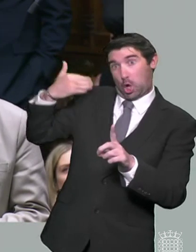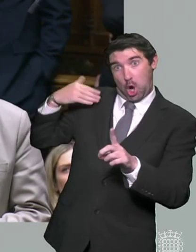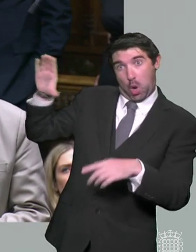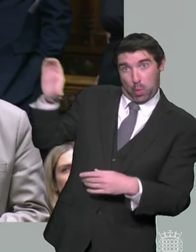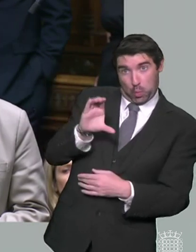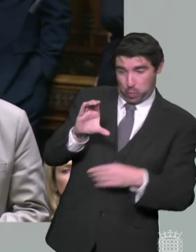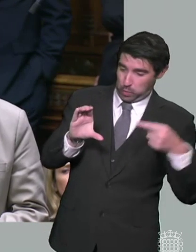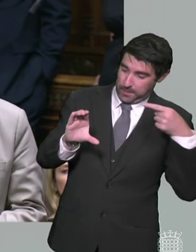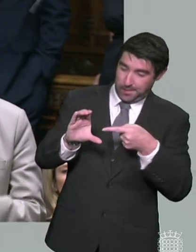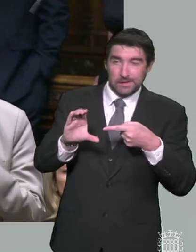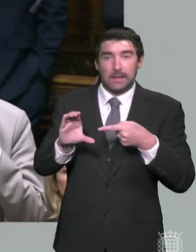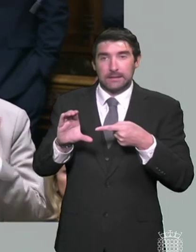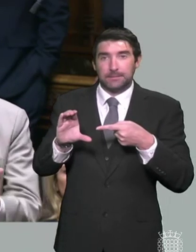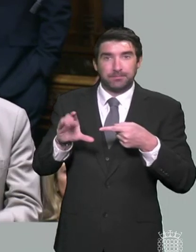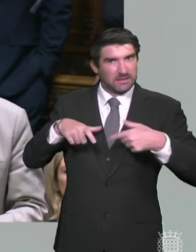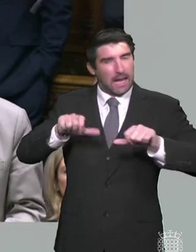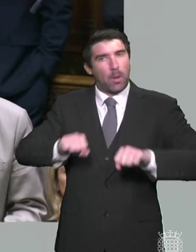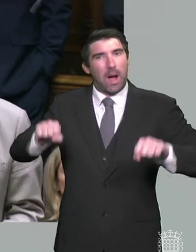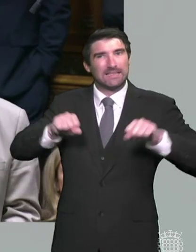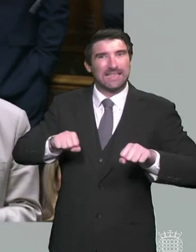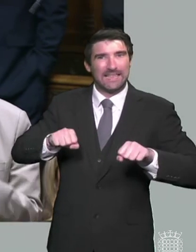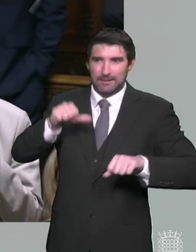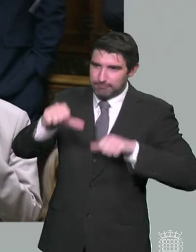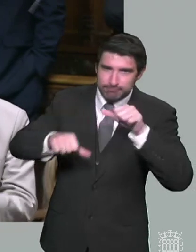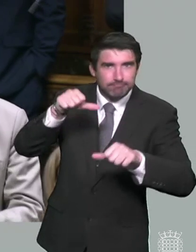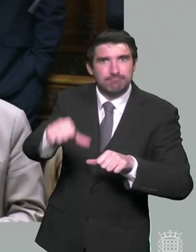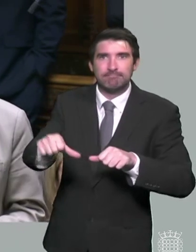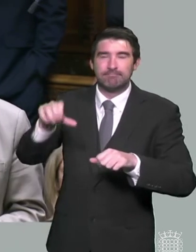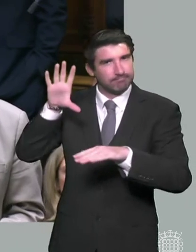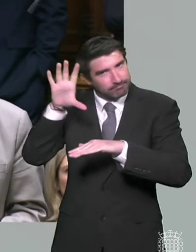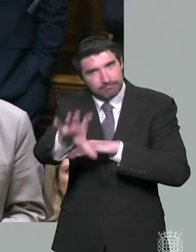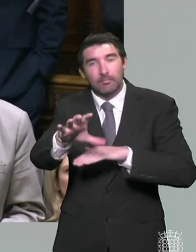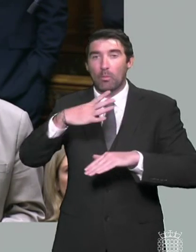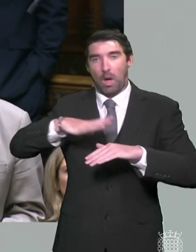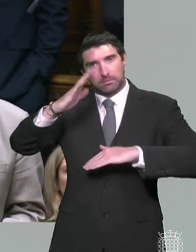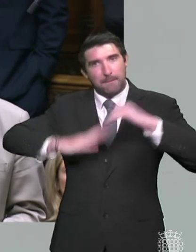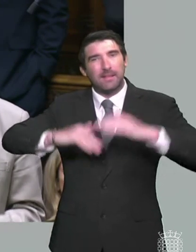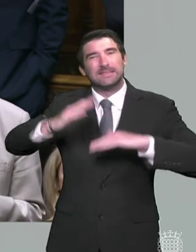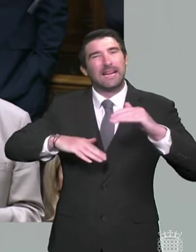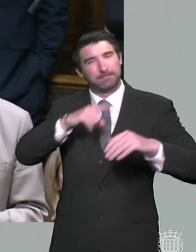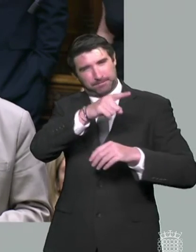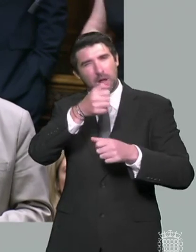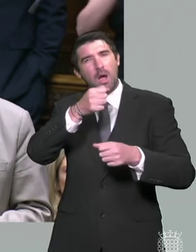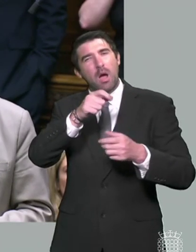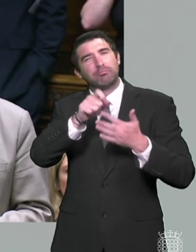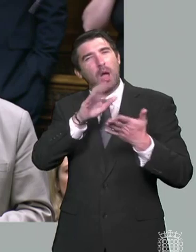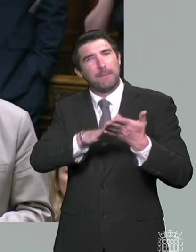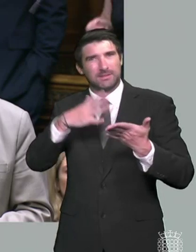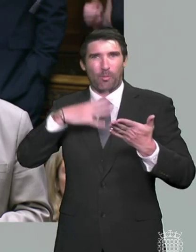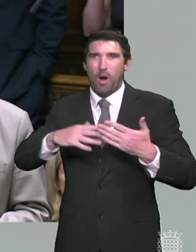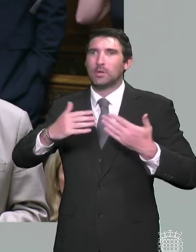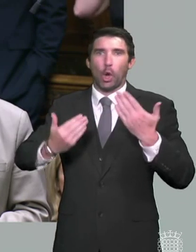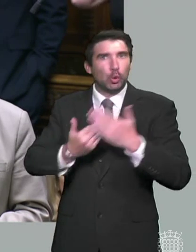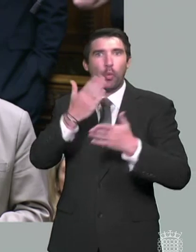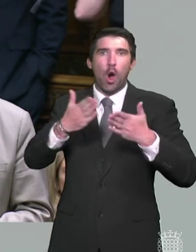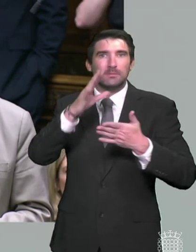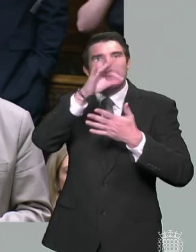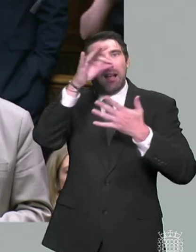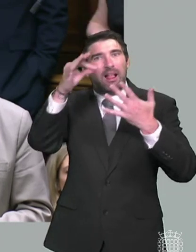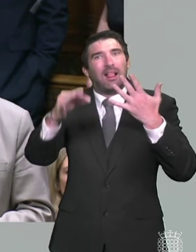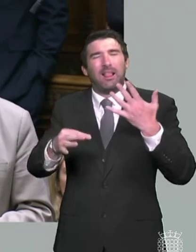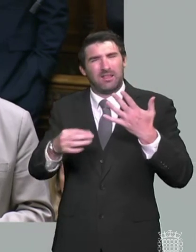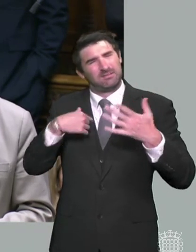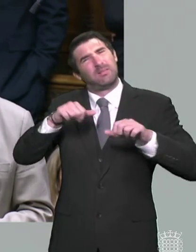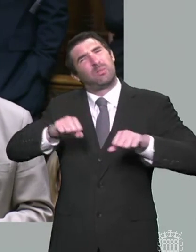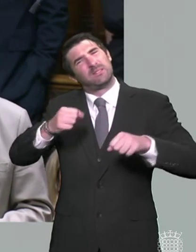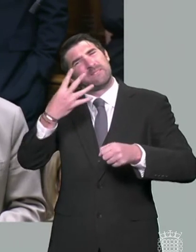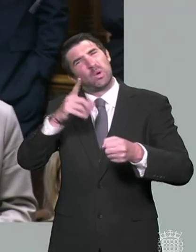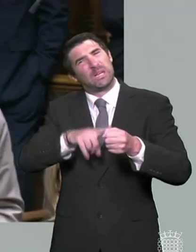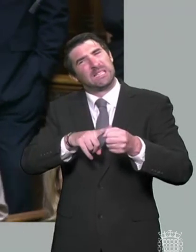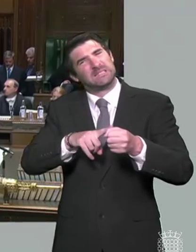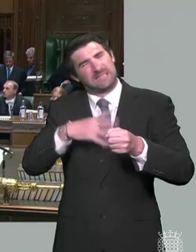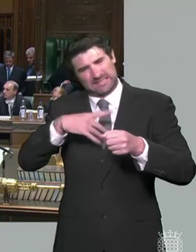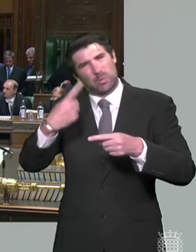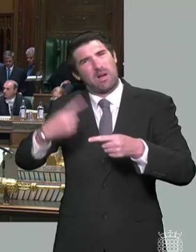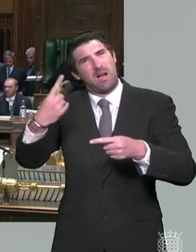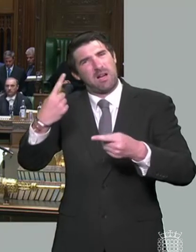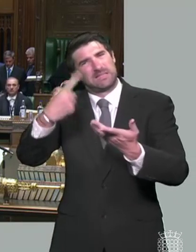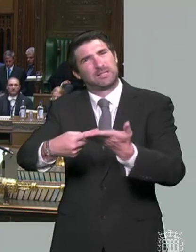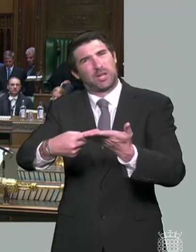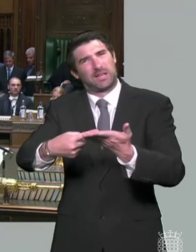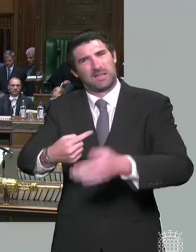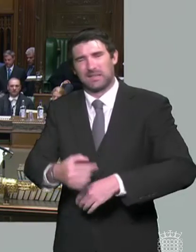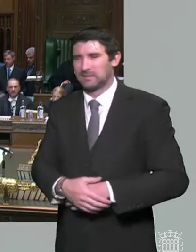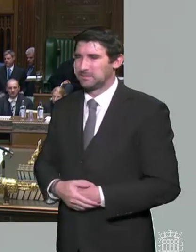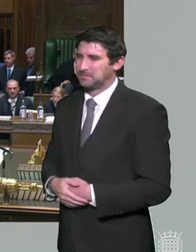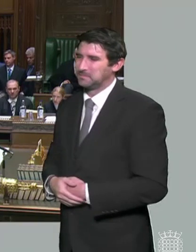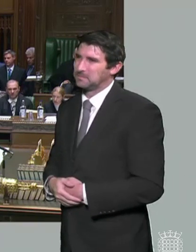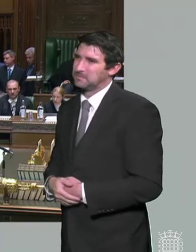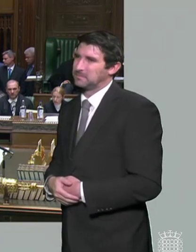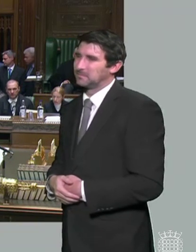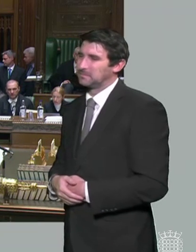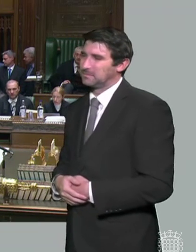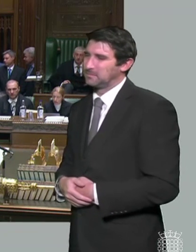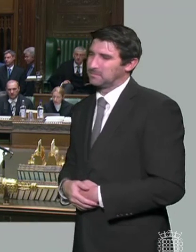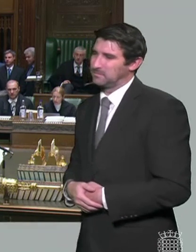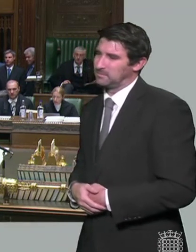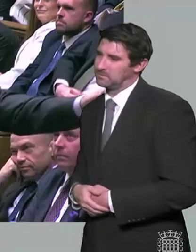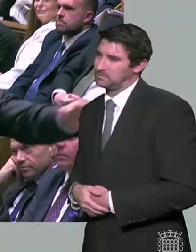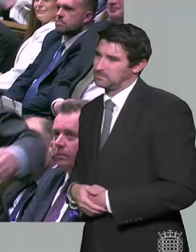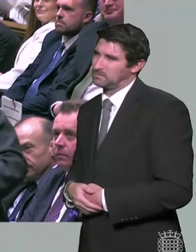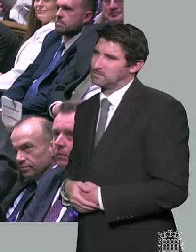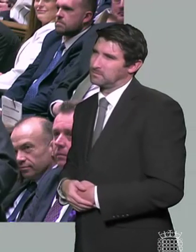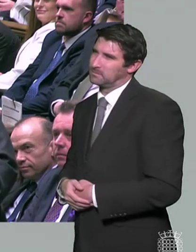Does he agree that, in order to make progress and complete the ambitious hospital building programme, the NHS decision-making processes need to be not only levelled up, but speeded up?